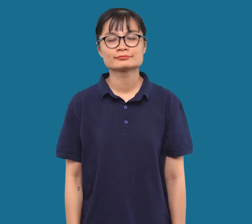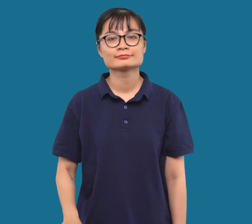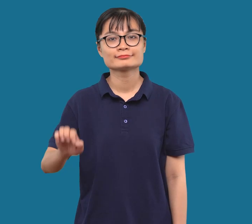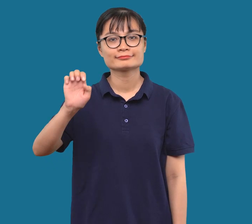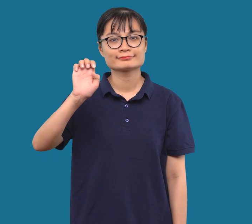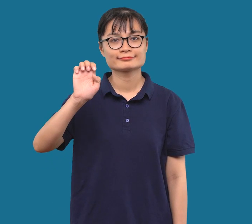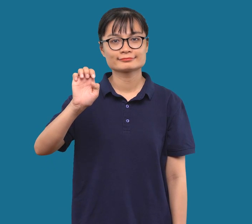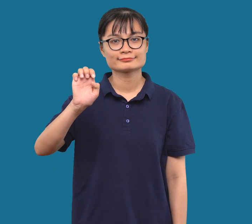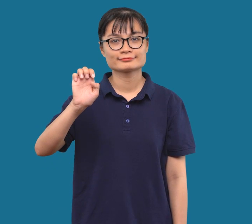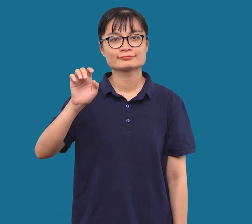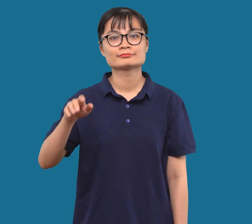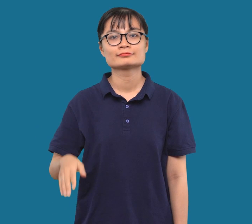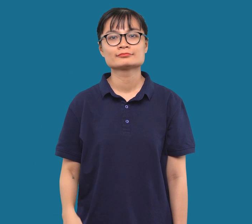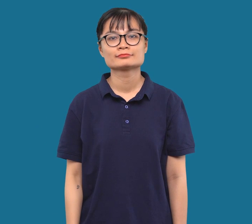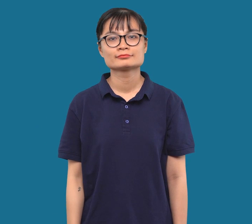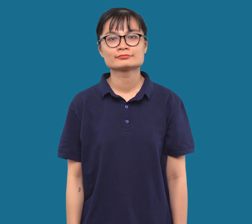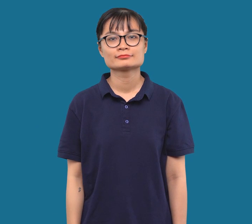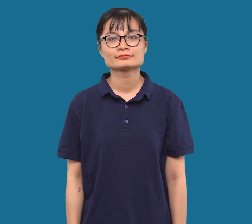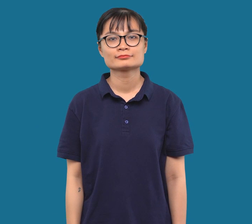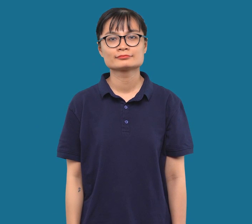e